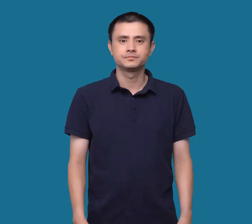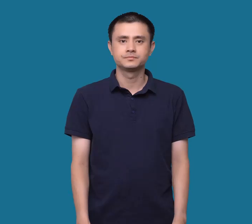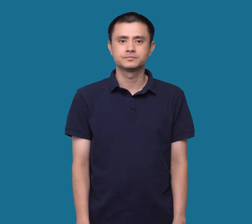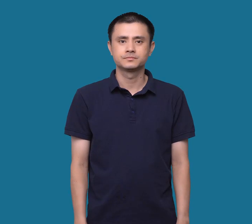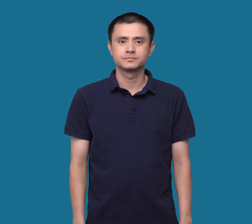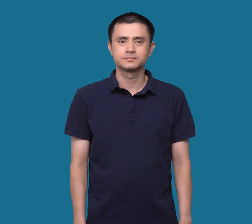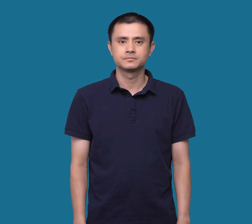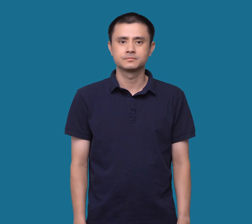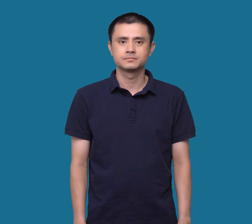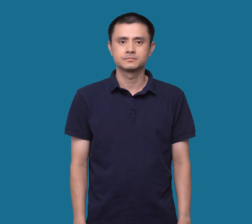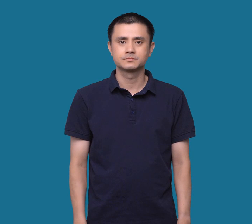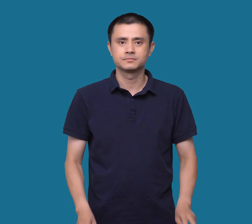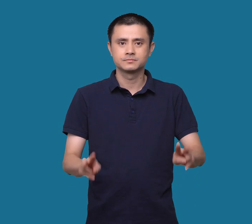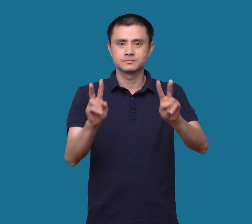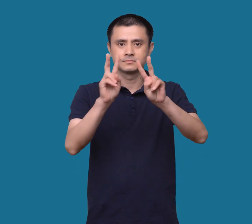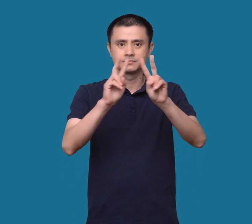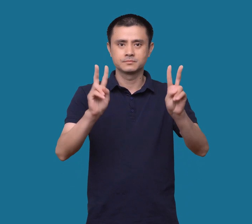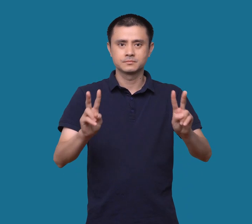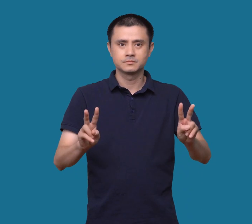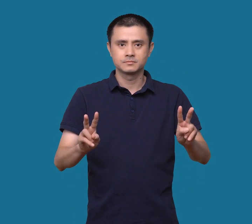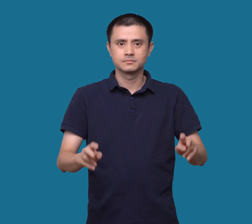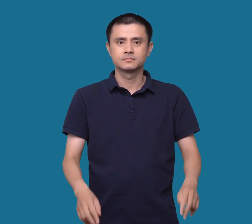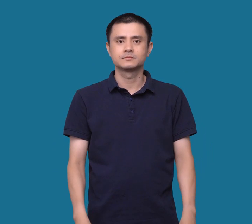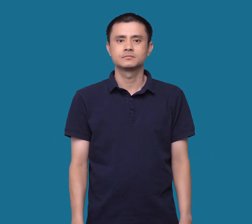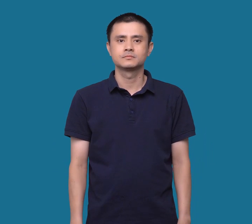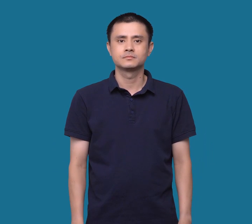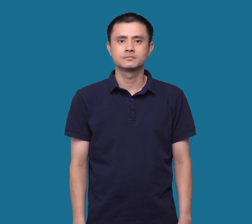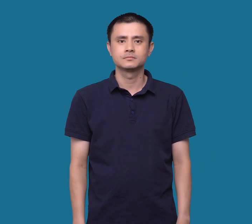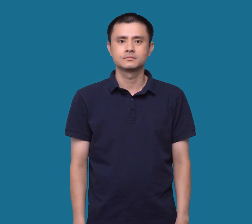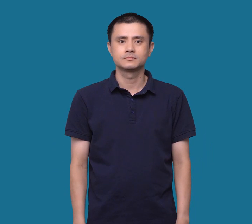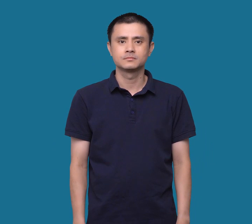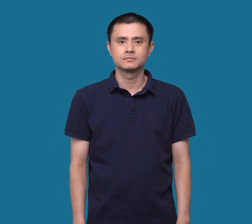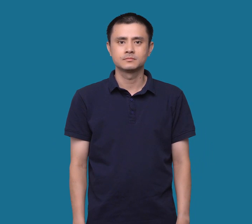văn nghệ